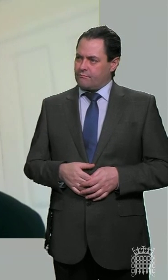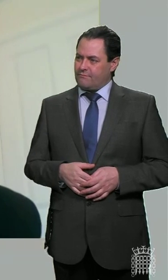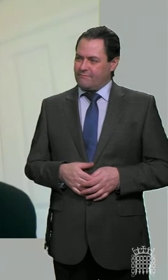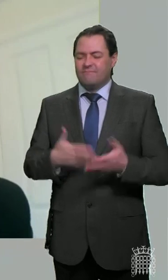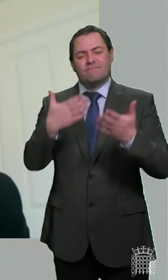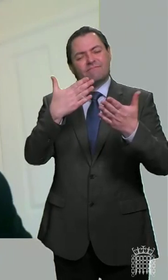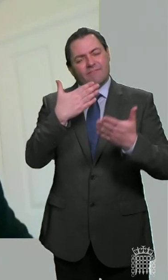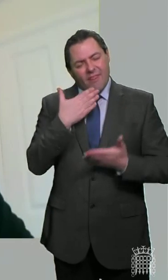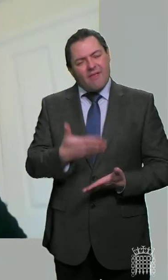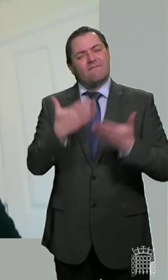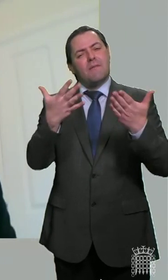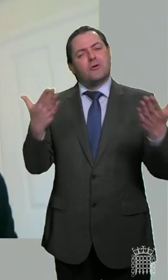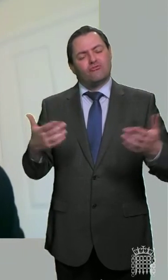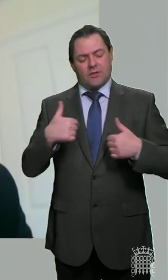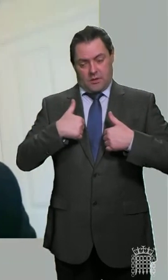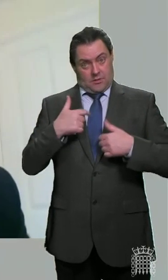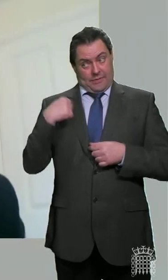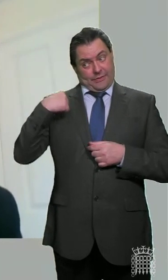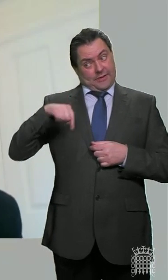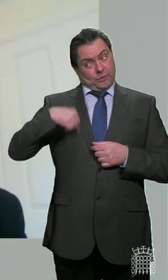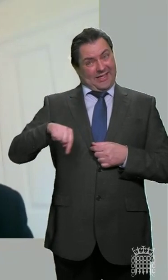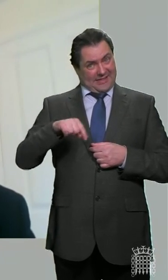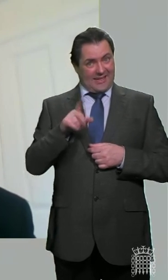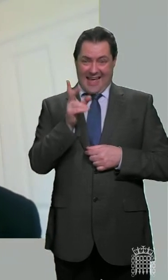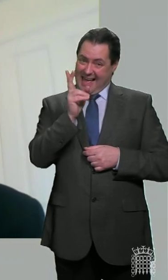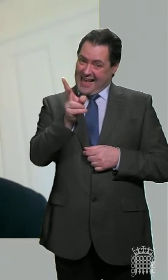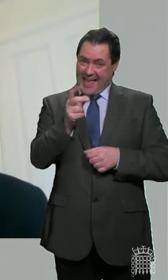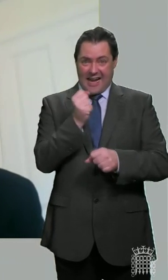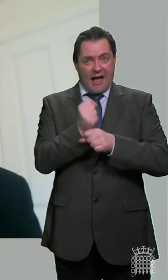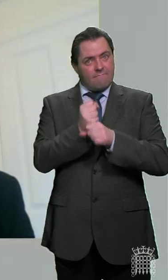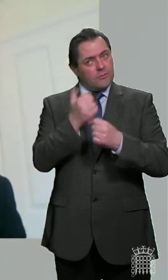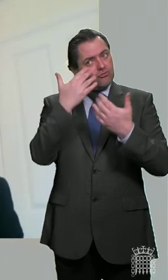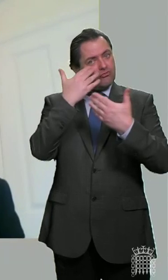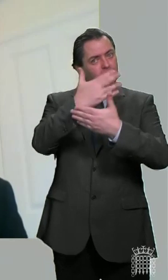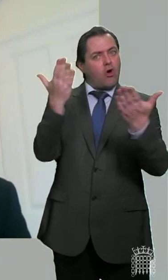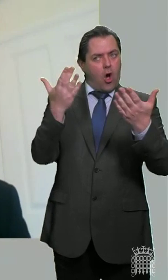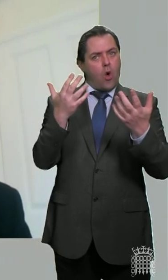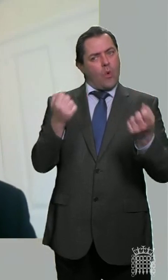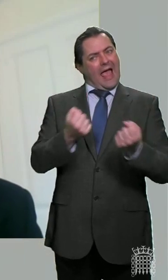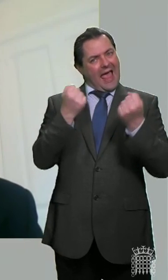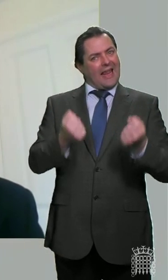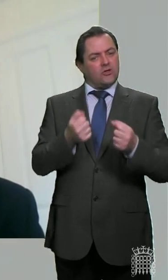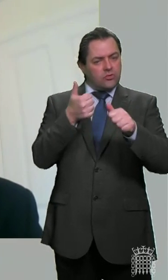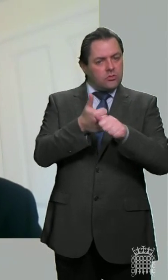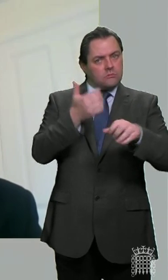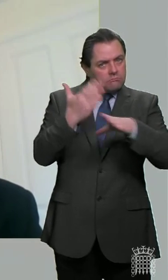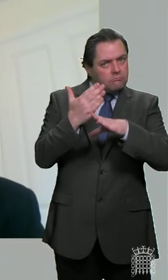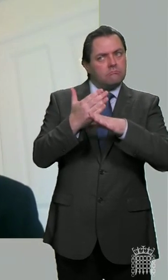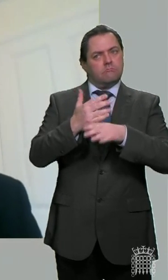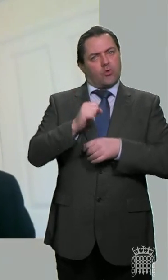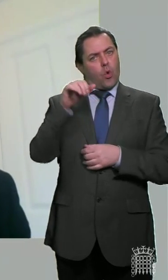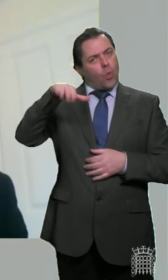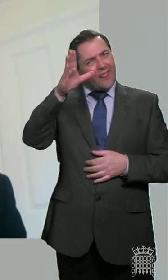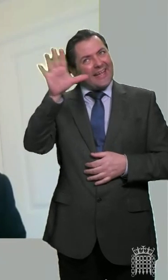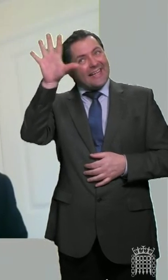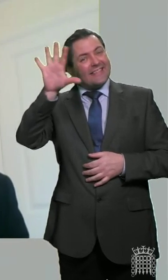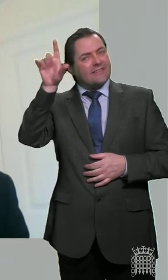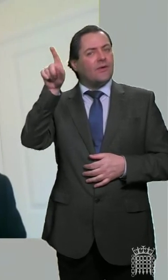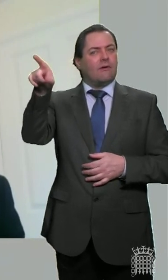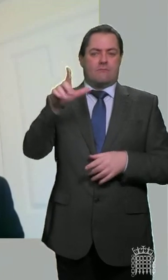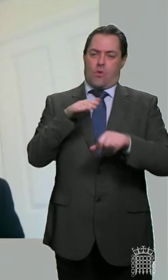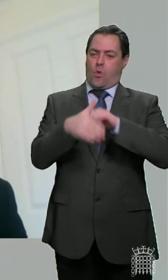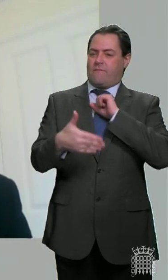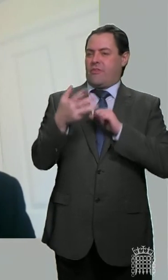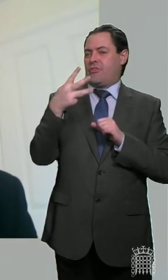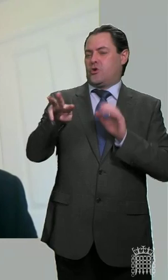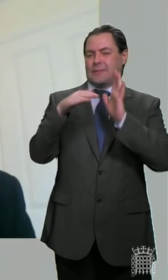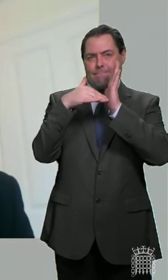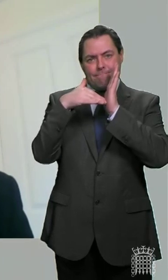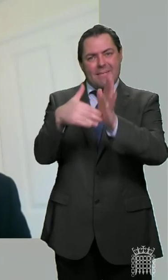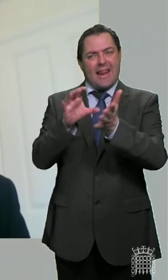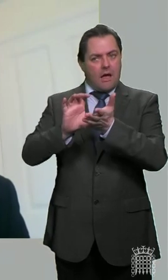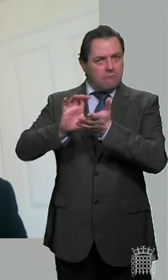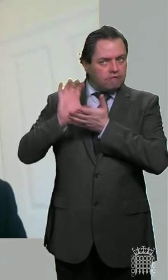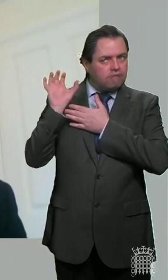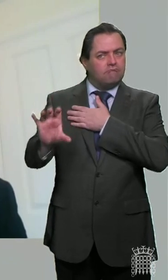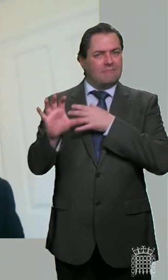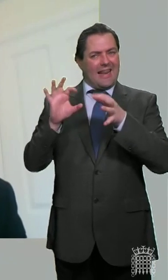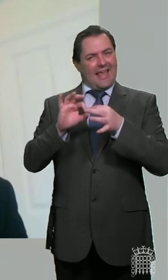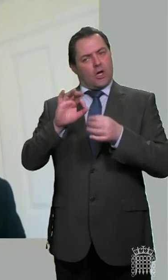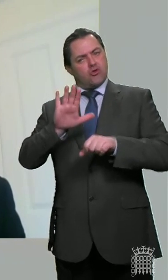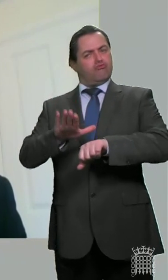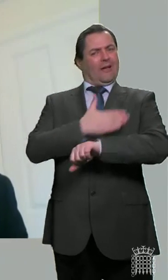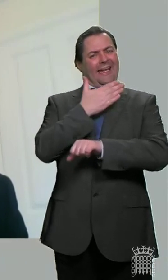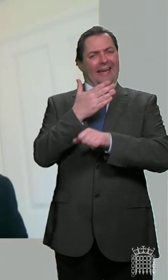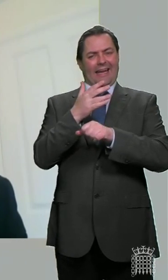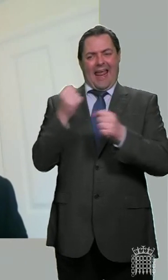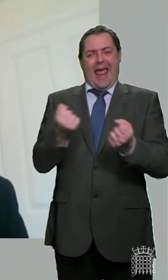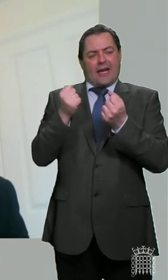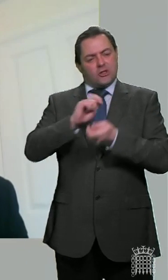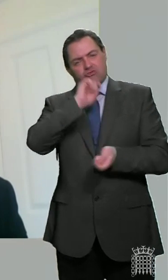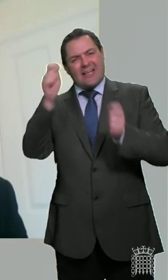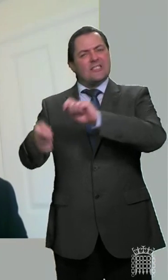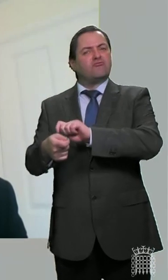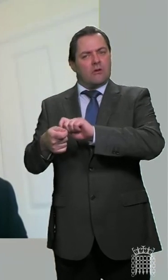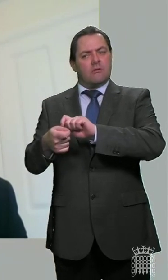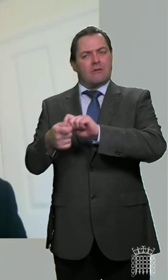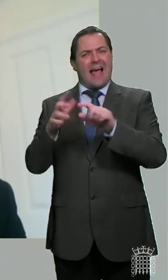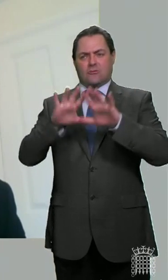AndrewBowieOnly this week, the Government once again demonstrated their commitment to energy industry jobs in the north-east of Scotland as a whole, with over £30 million committed to creating a green energy transition zone and a global underwater hub.